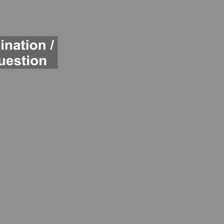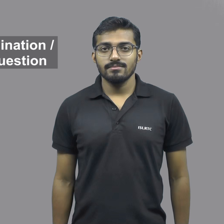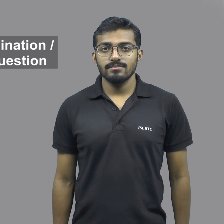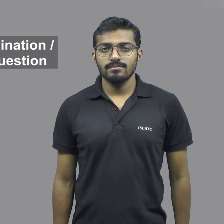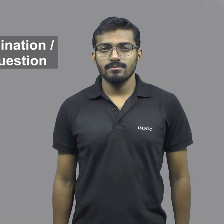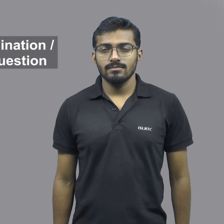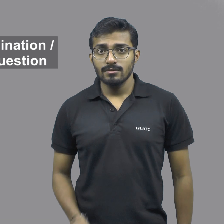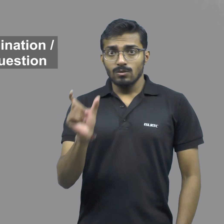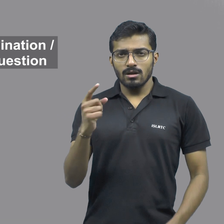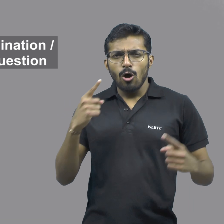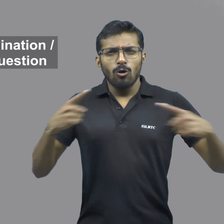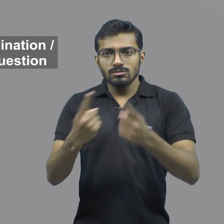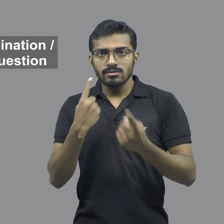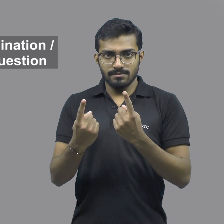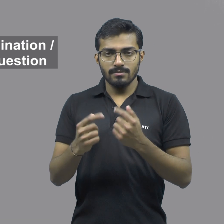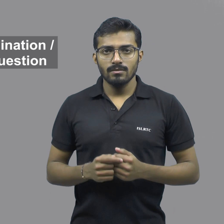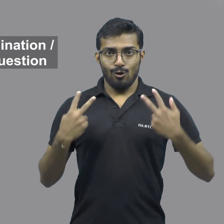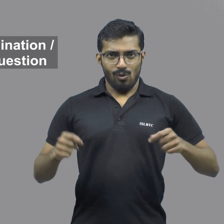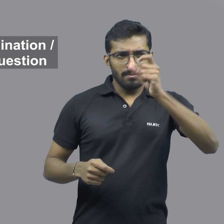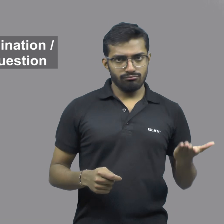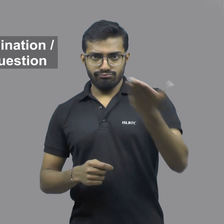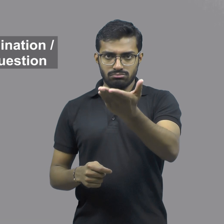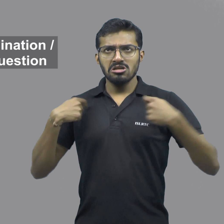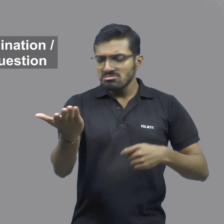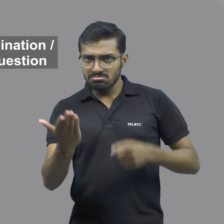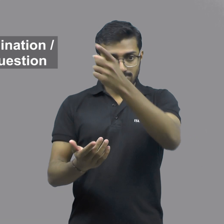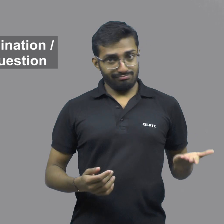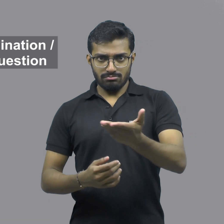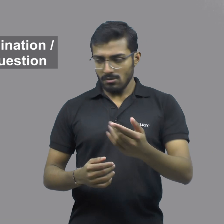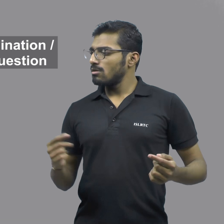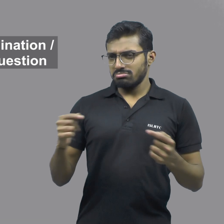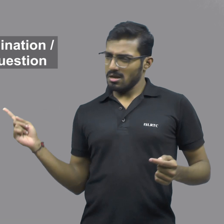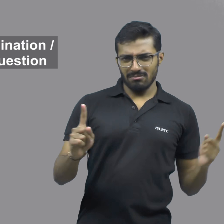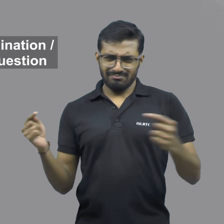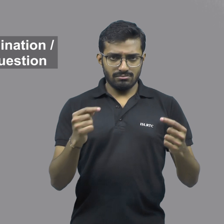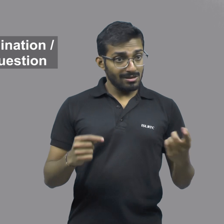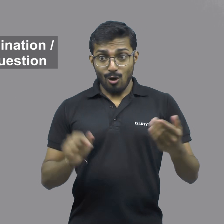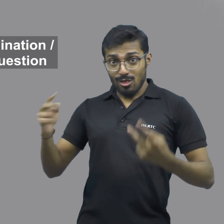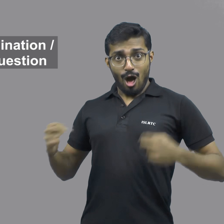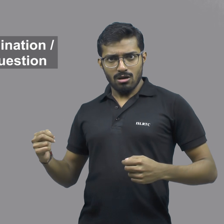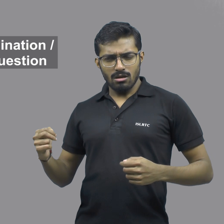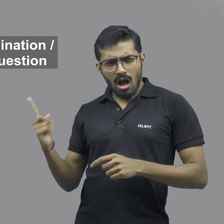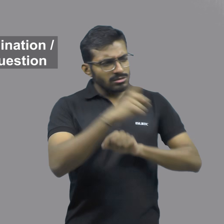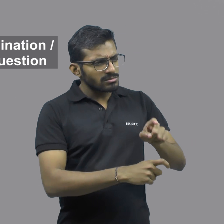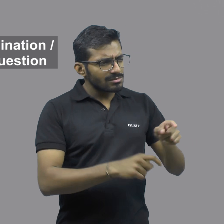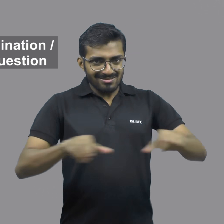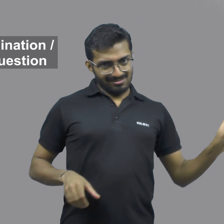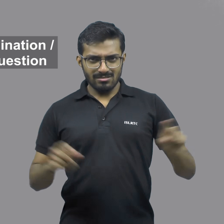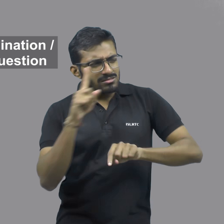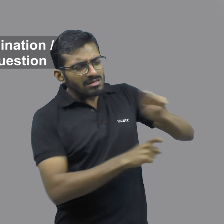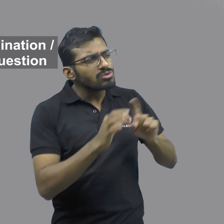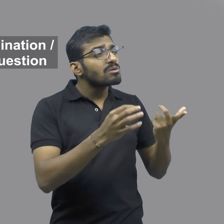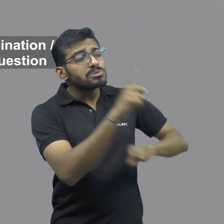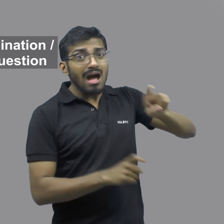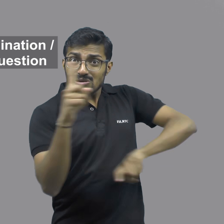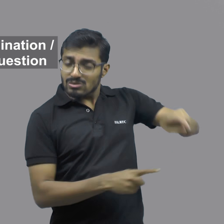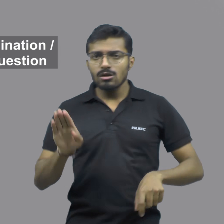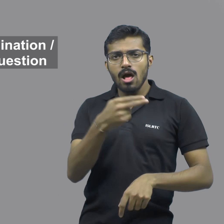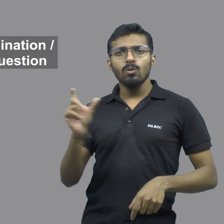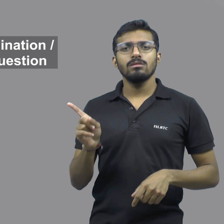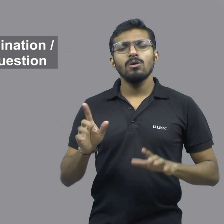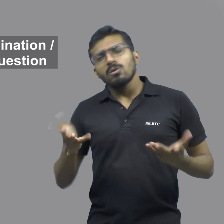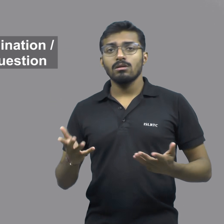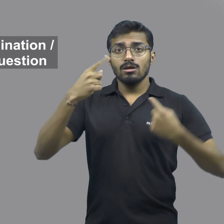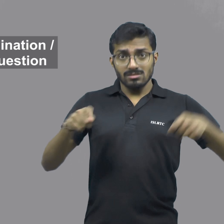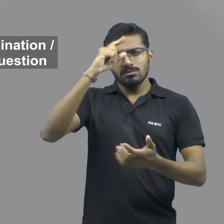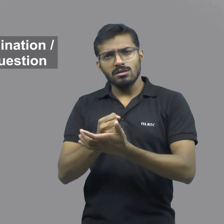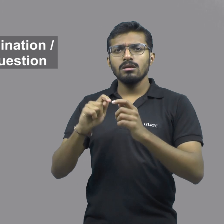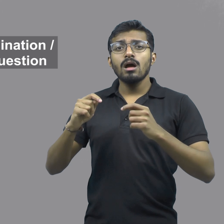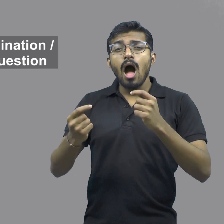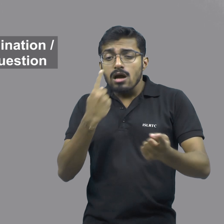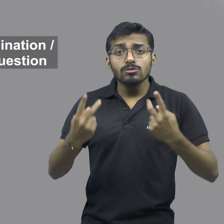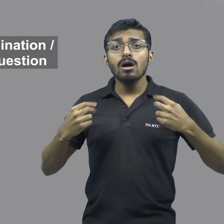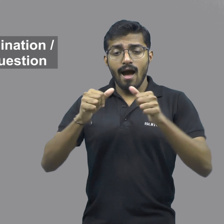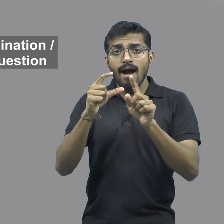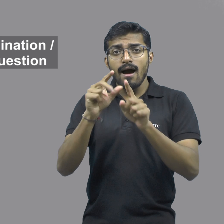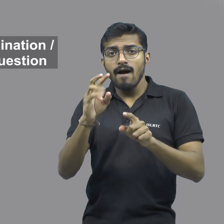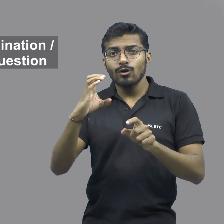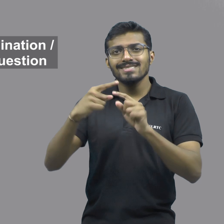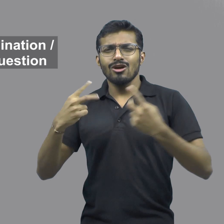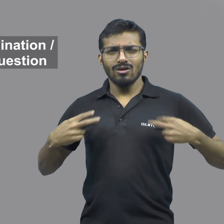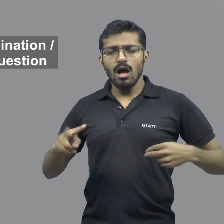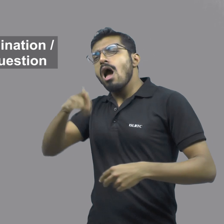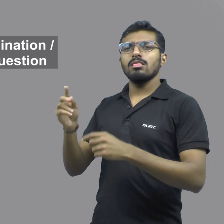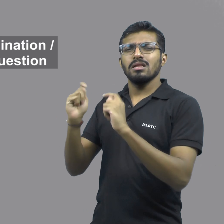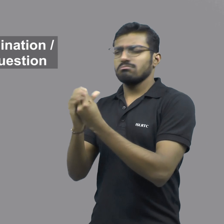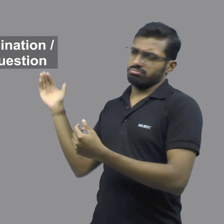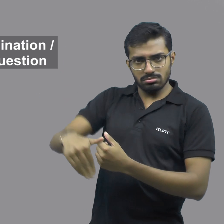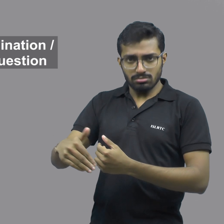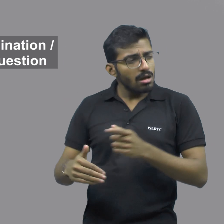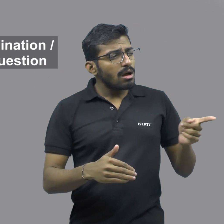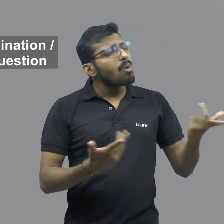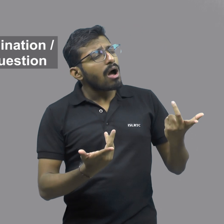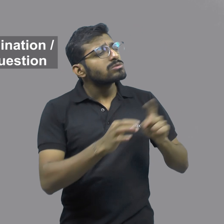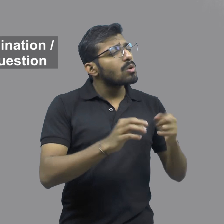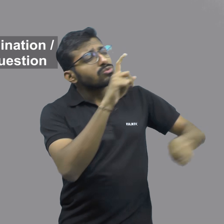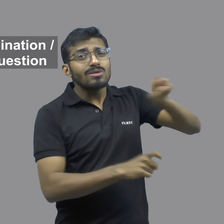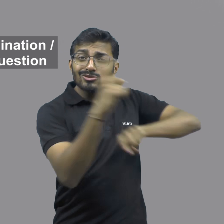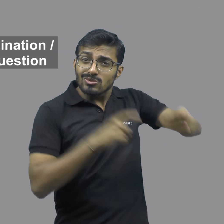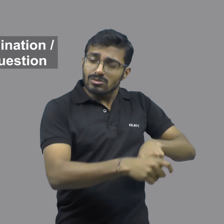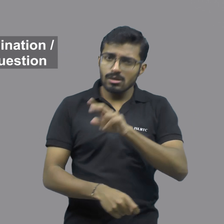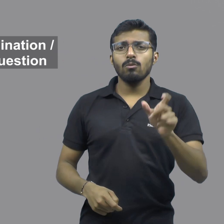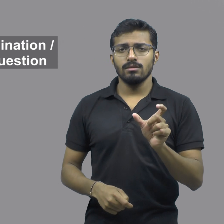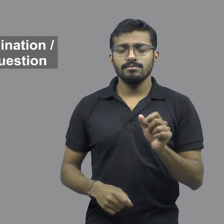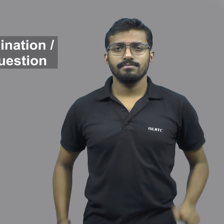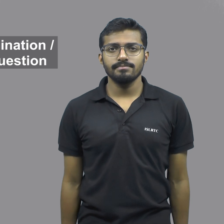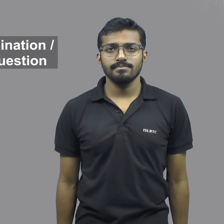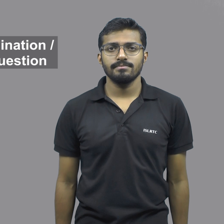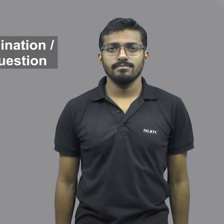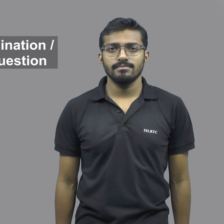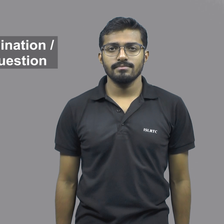Cross examine or cross examination